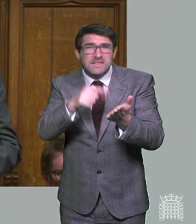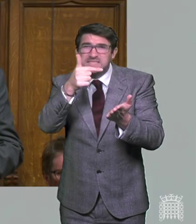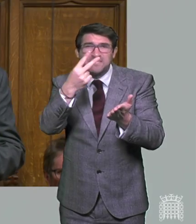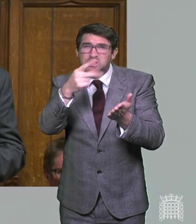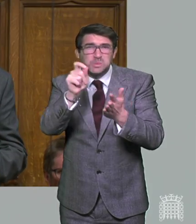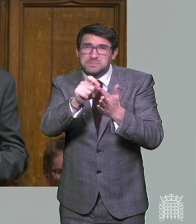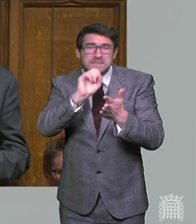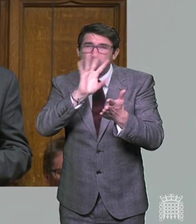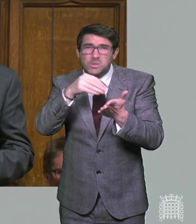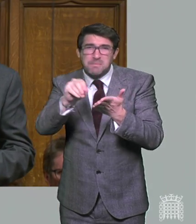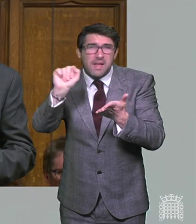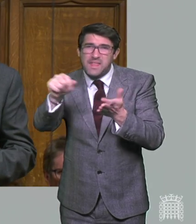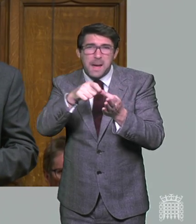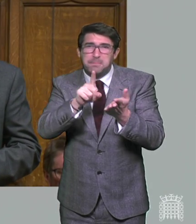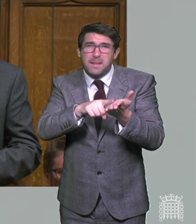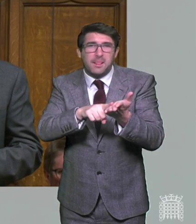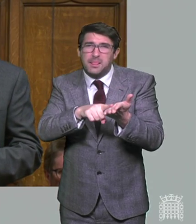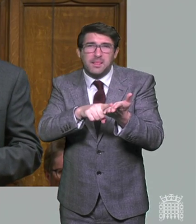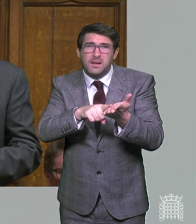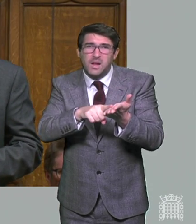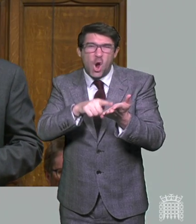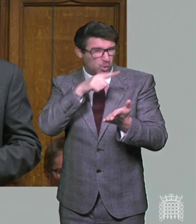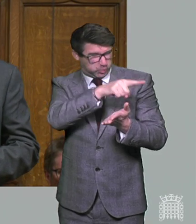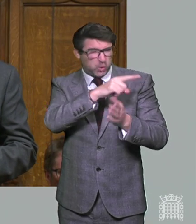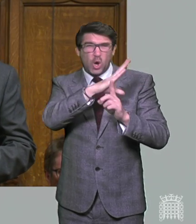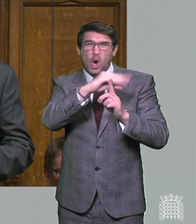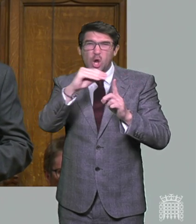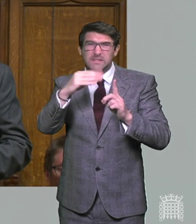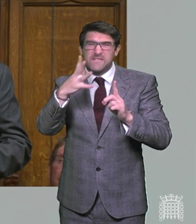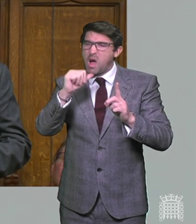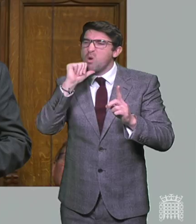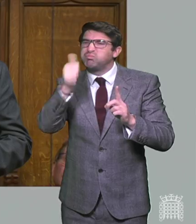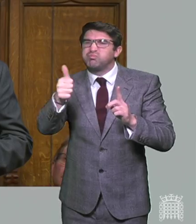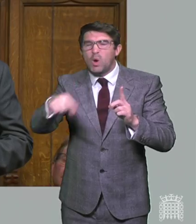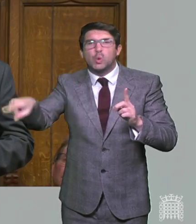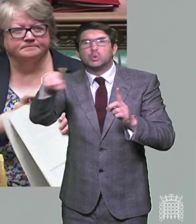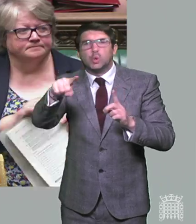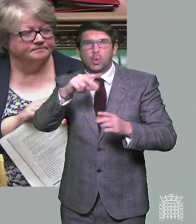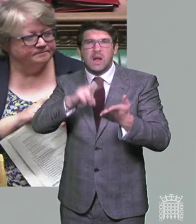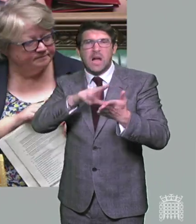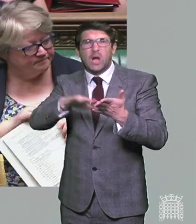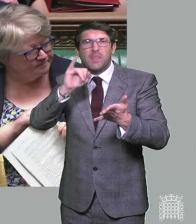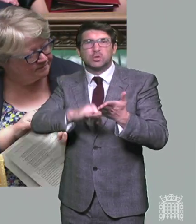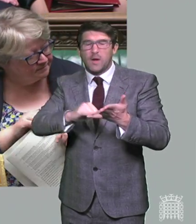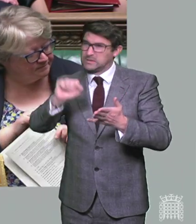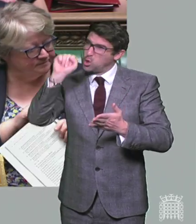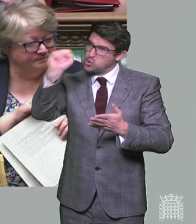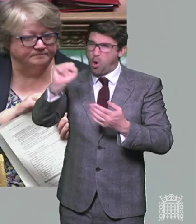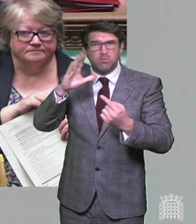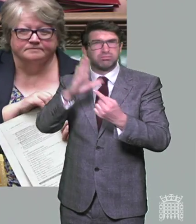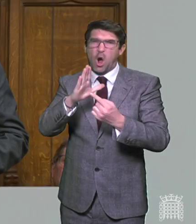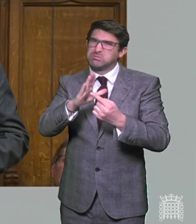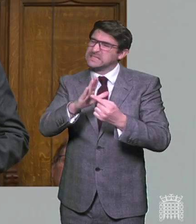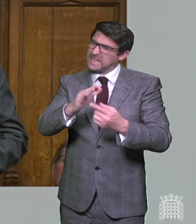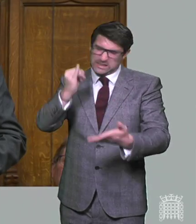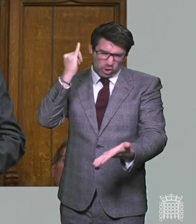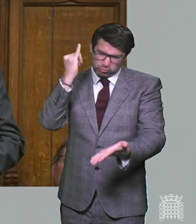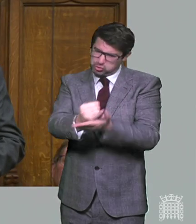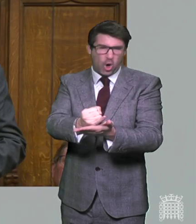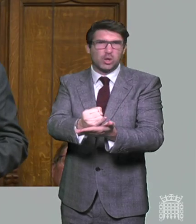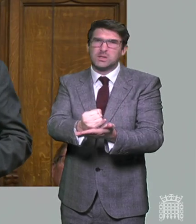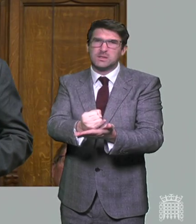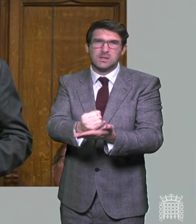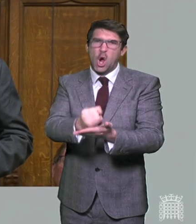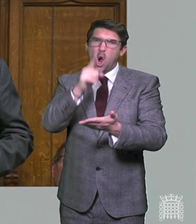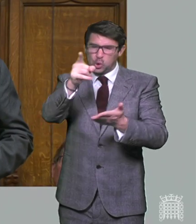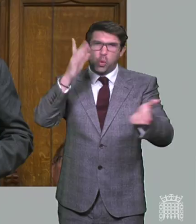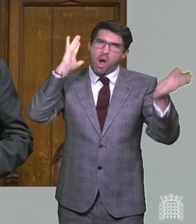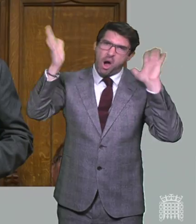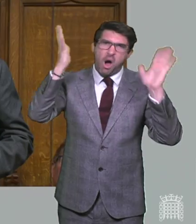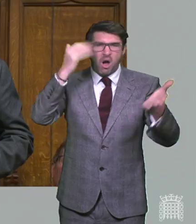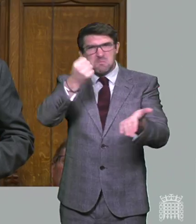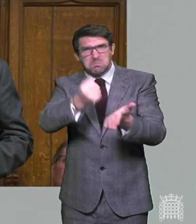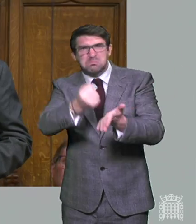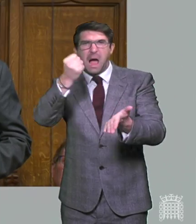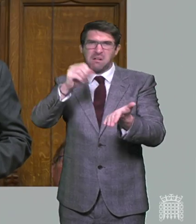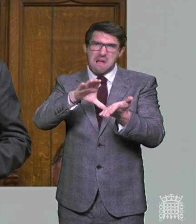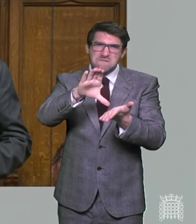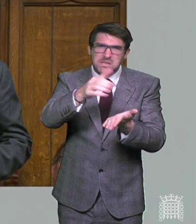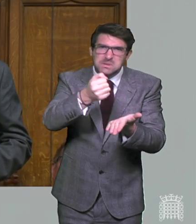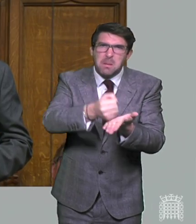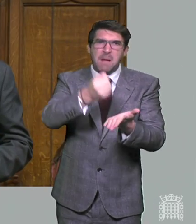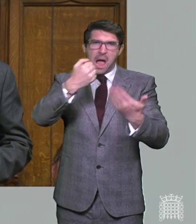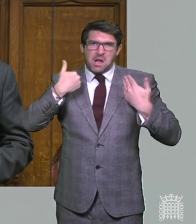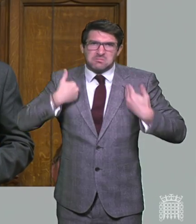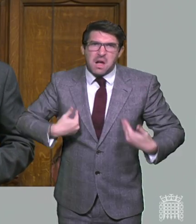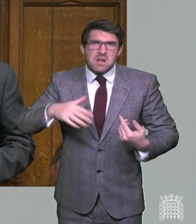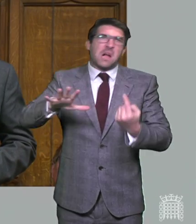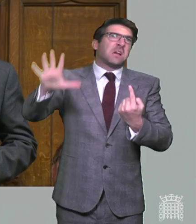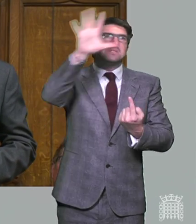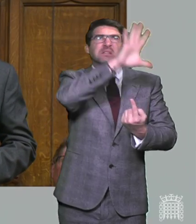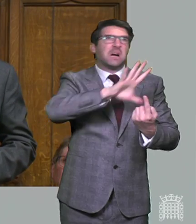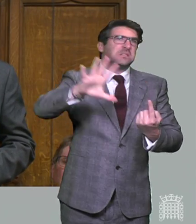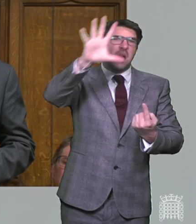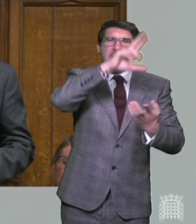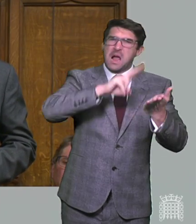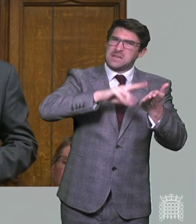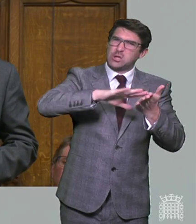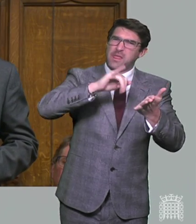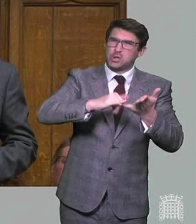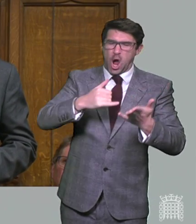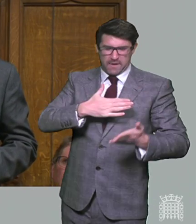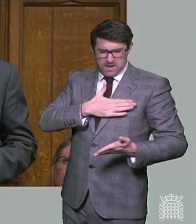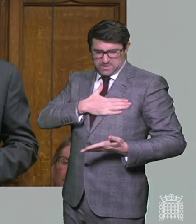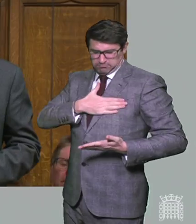Surely even the Prime Minister agrees that the Government have their priorities wrong when they are uncapping the bonuses of the bankers and at the same time offering derisory pay rises to our treasured NHS